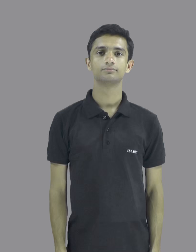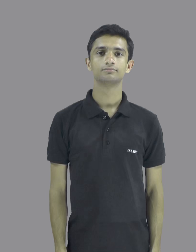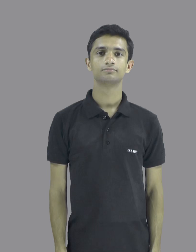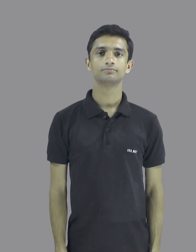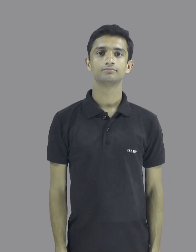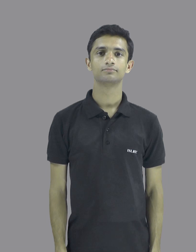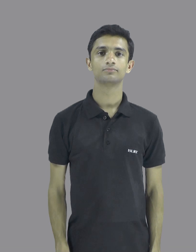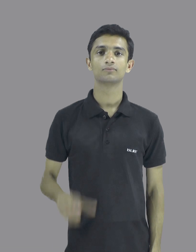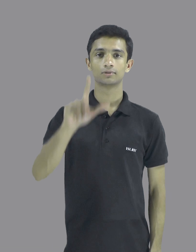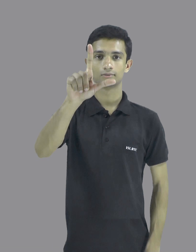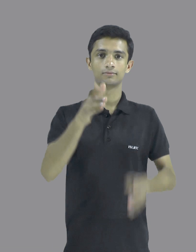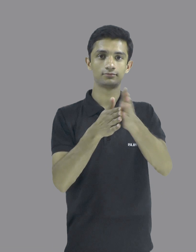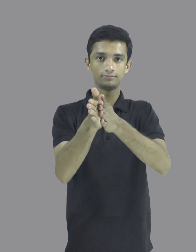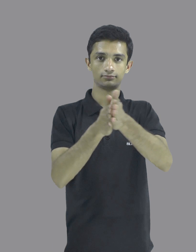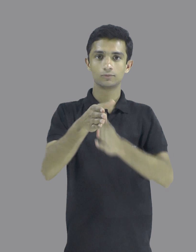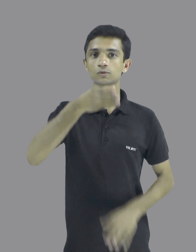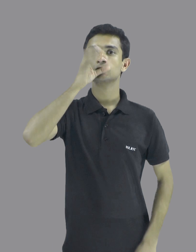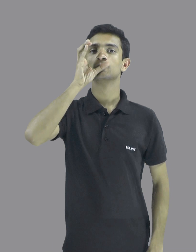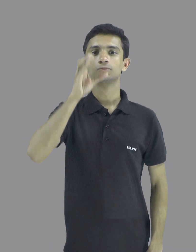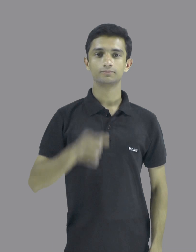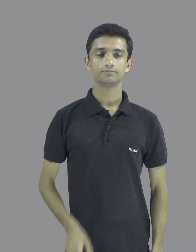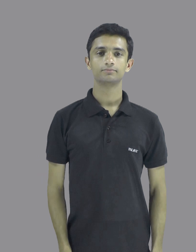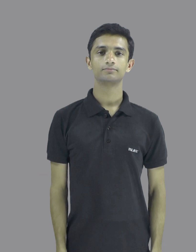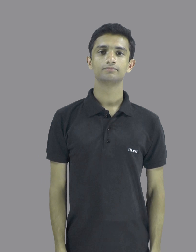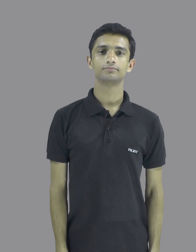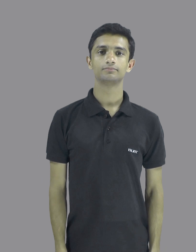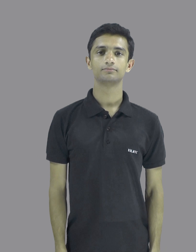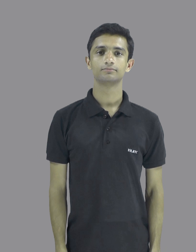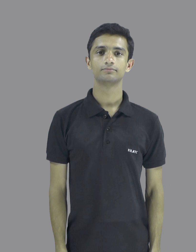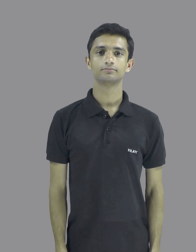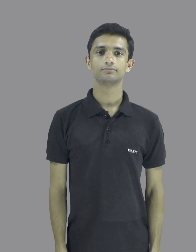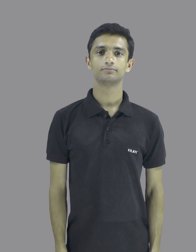Lassi